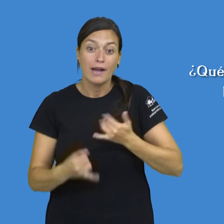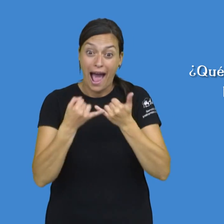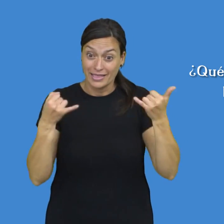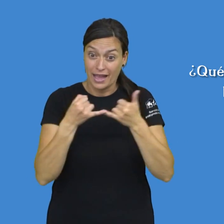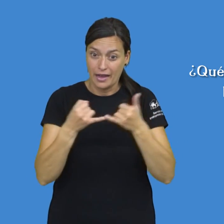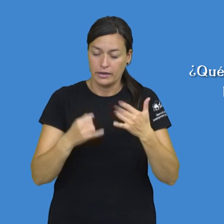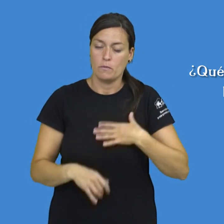arteria